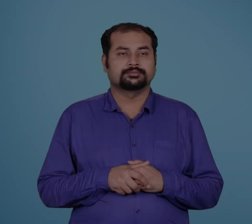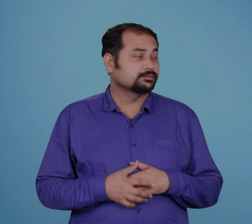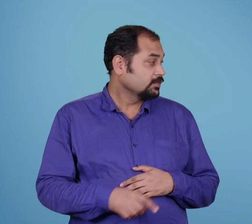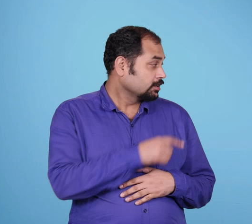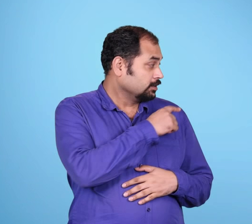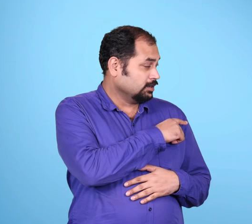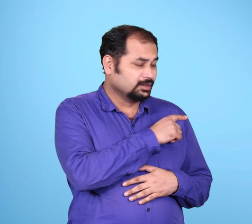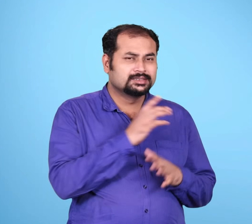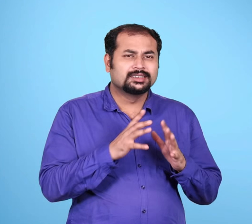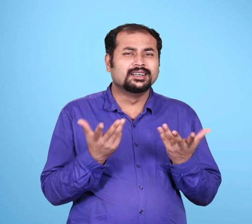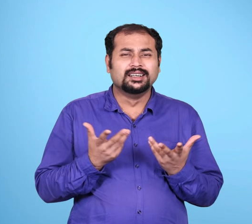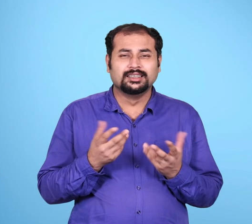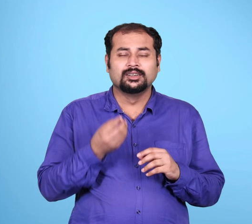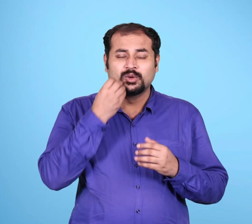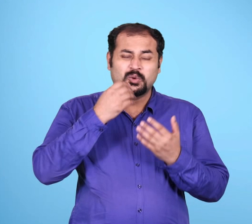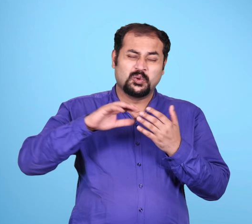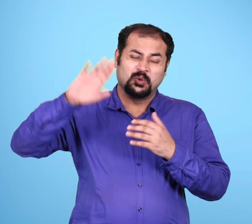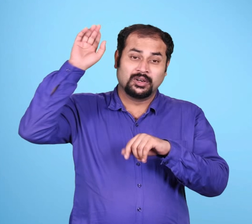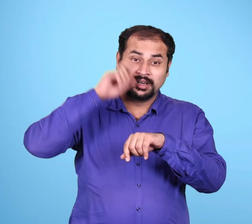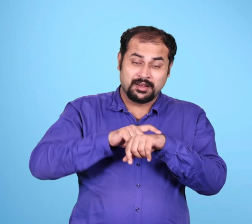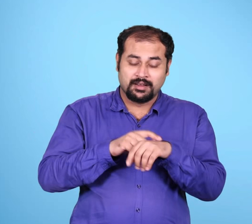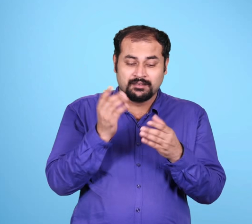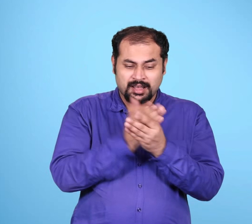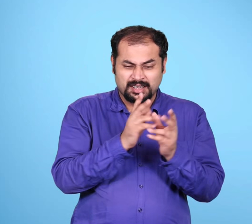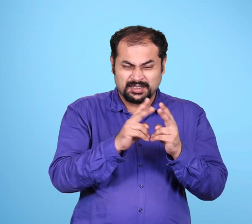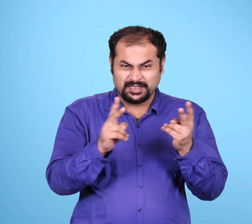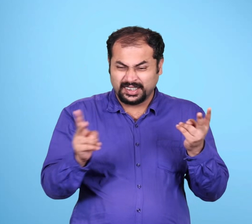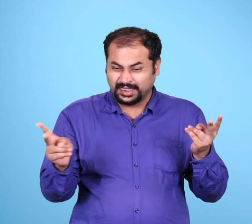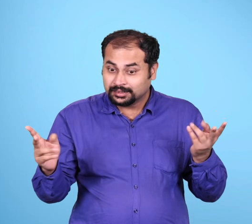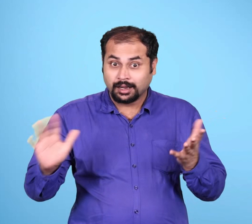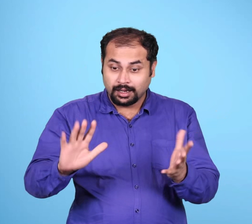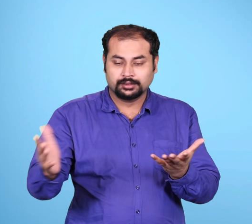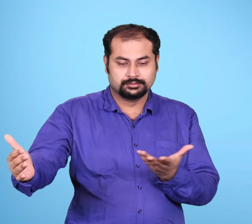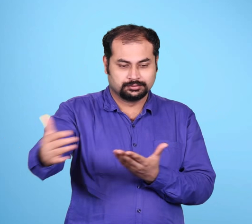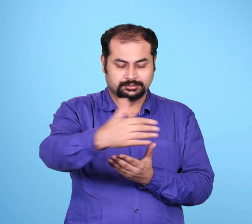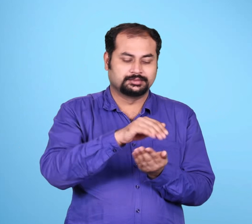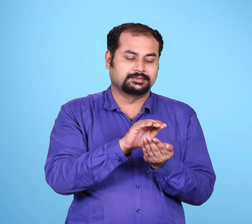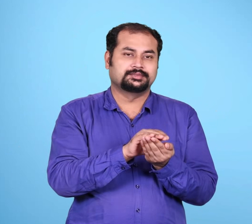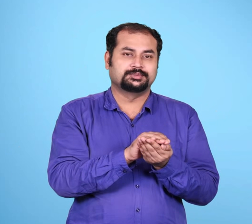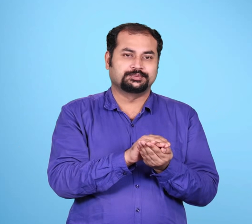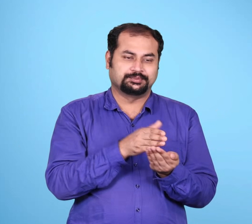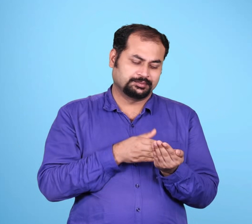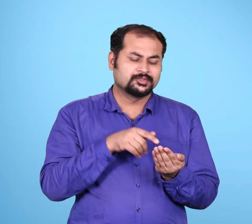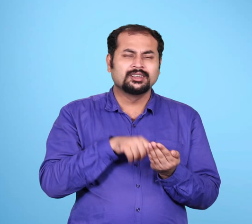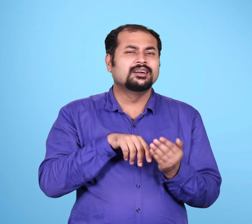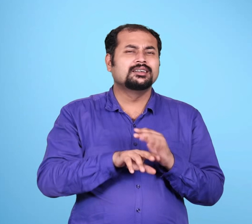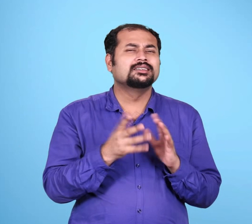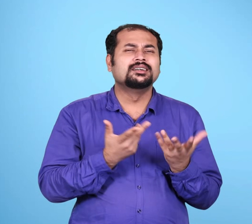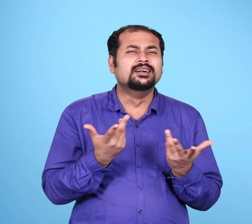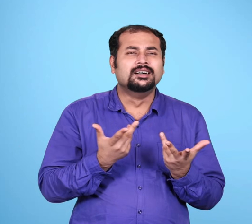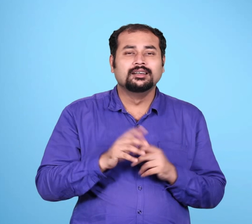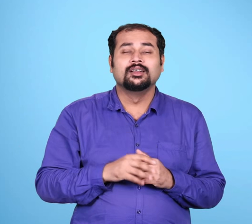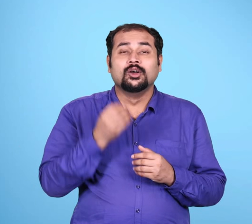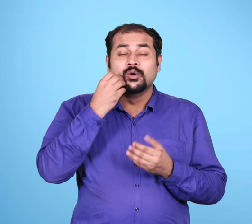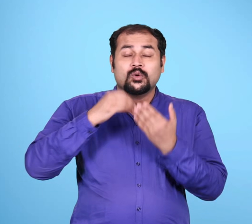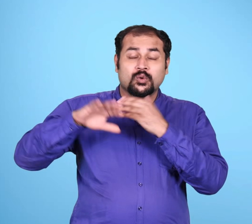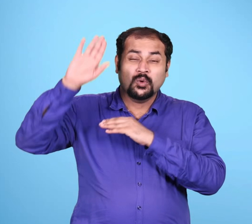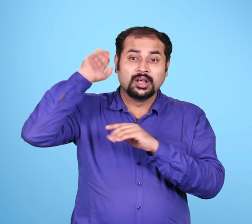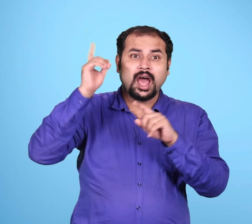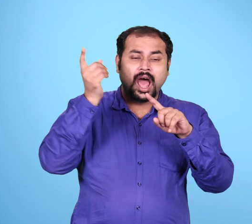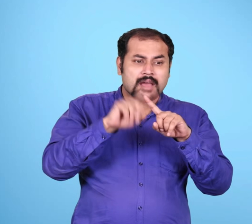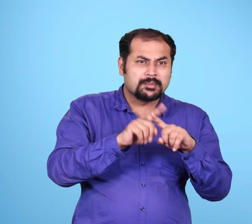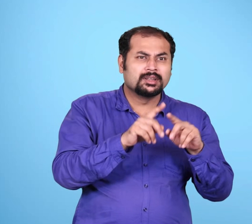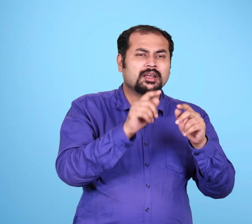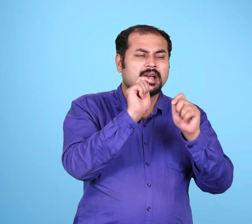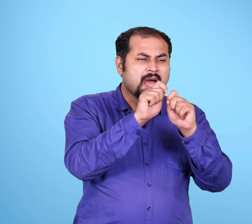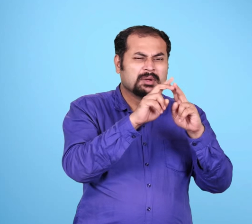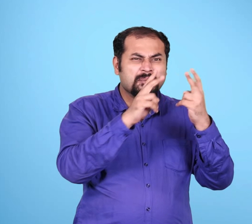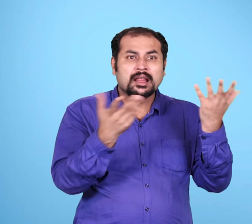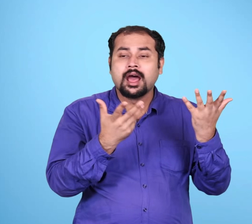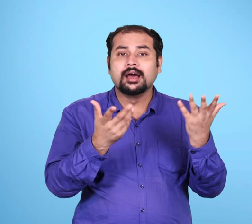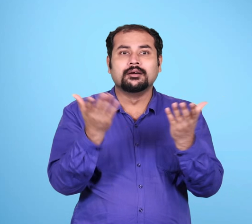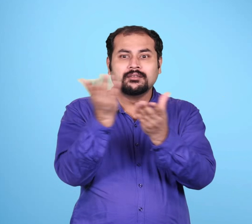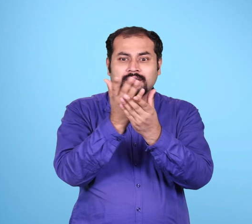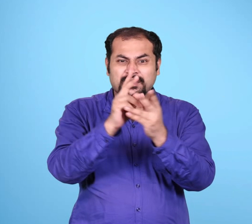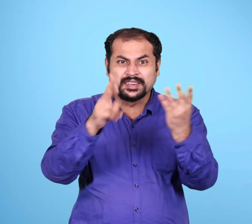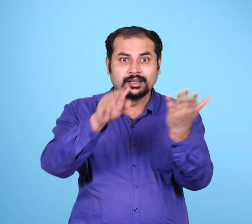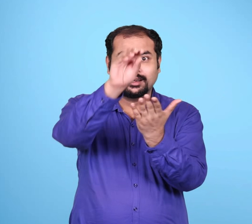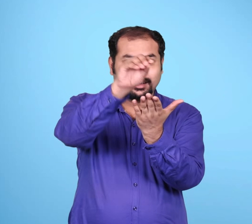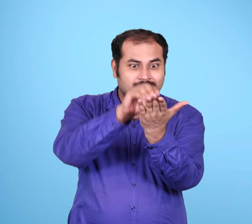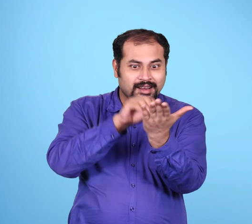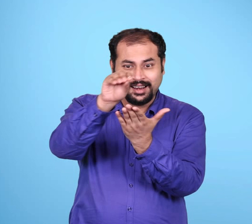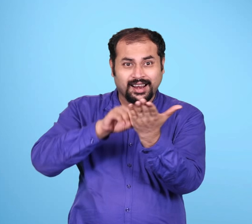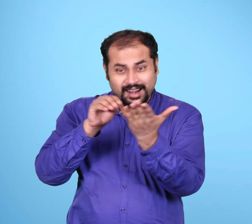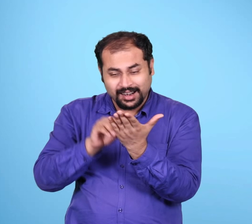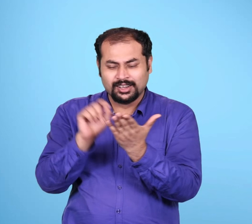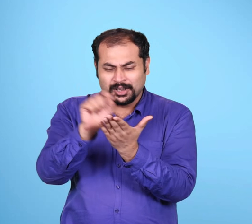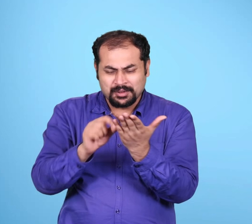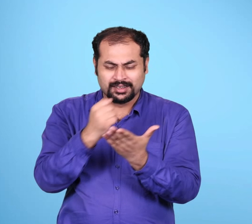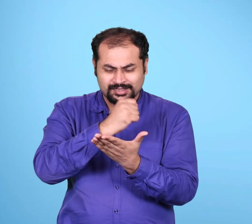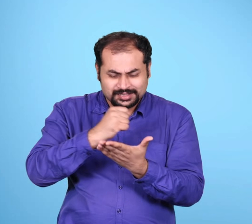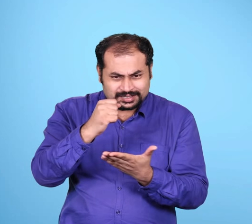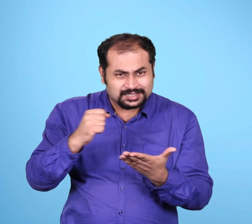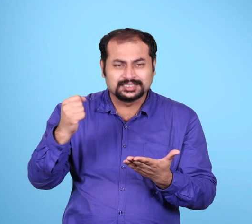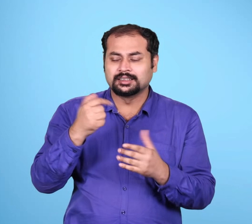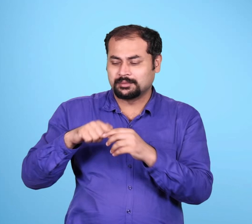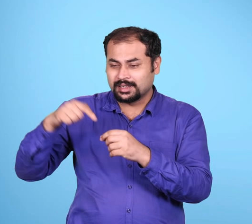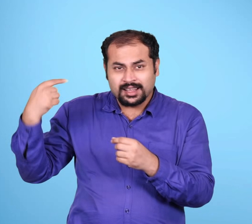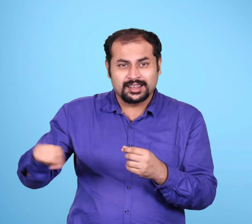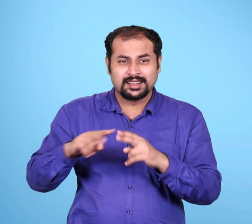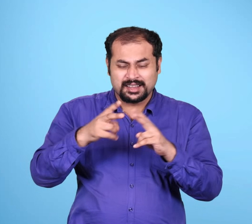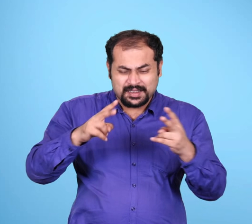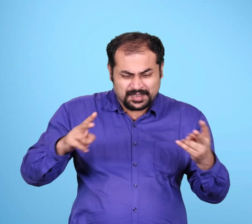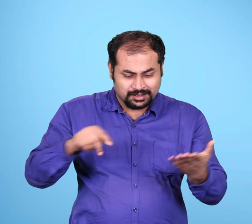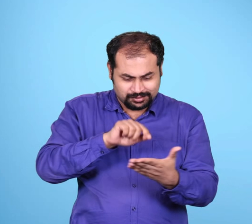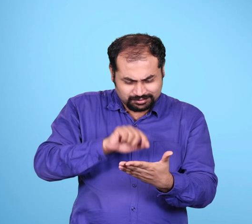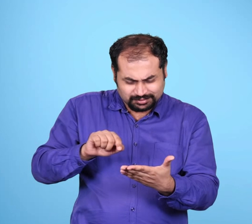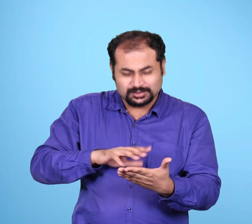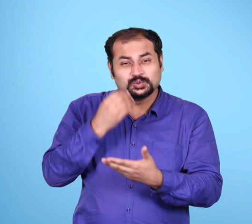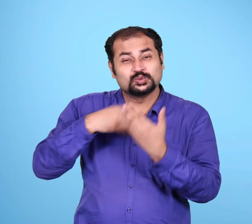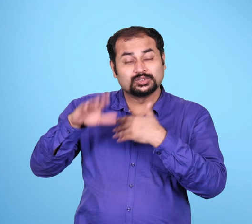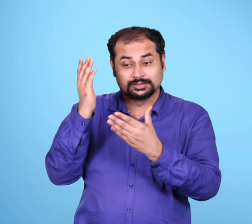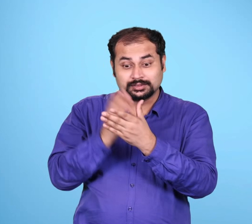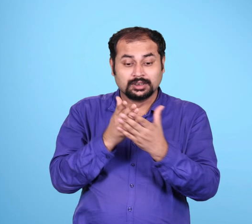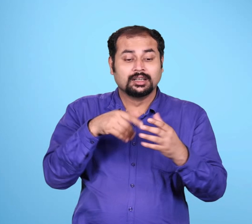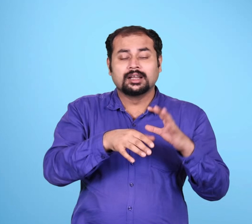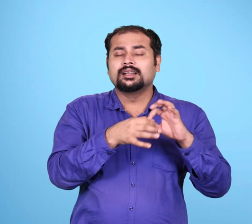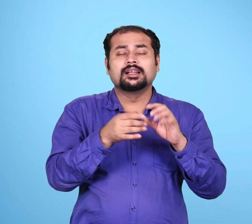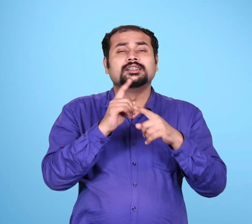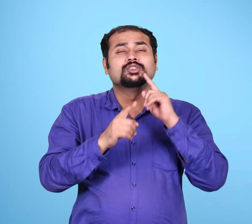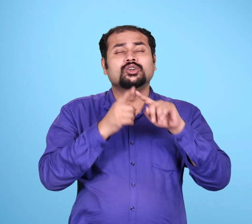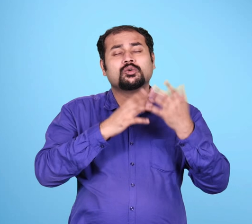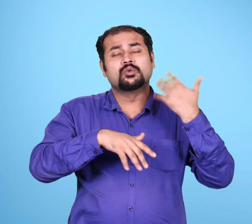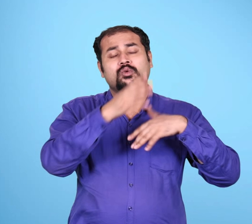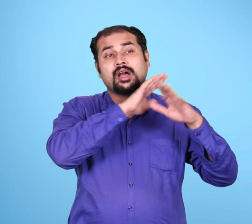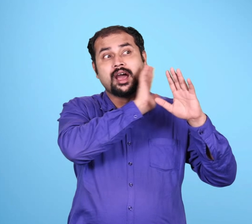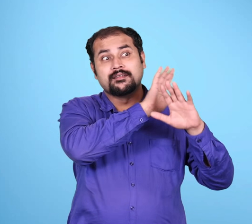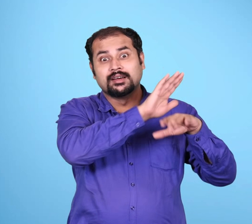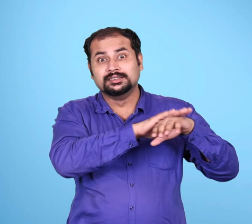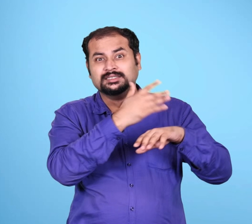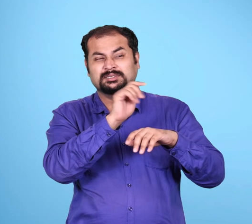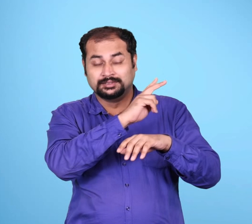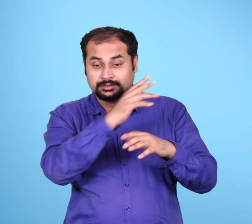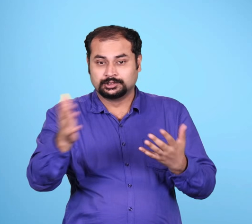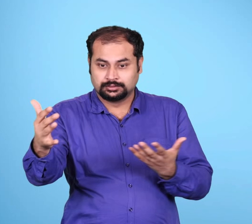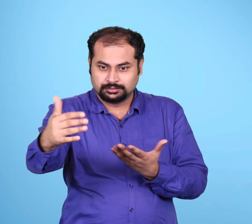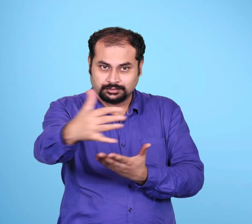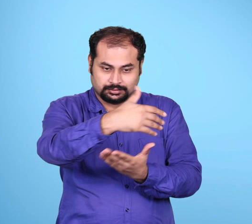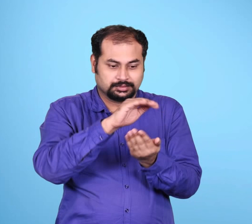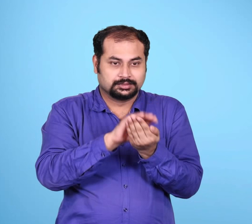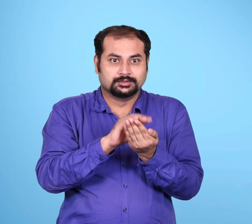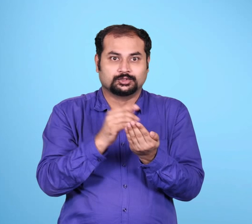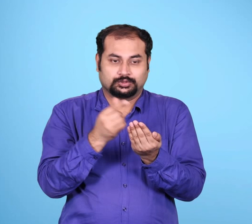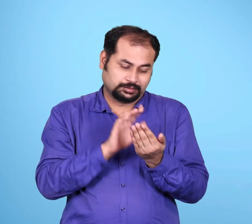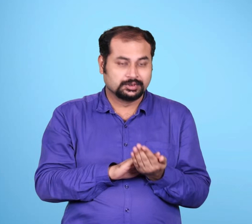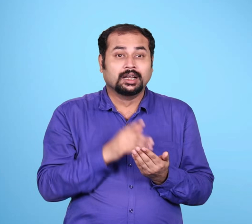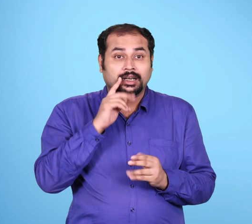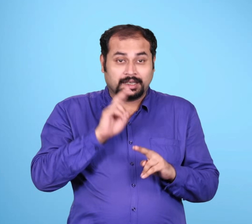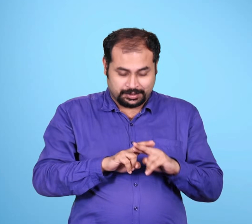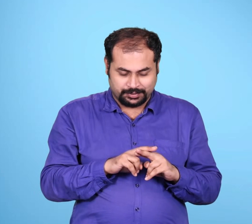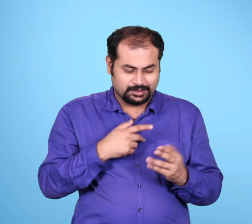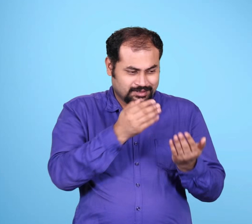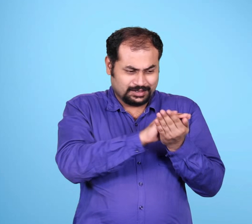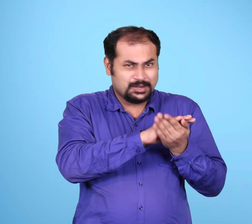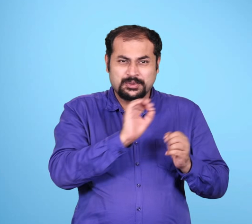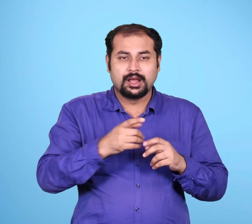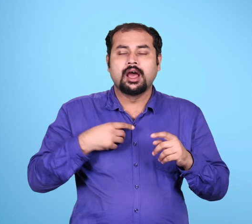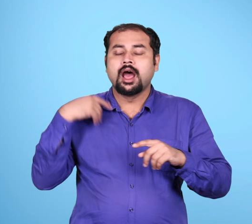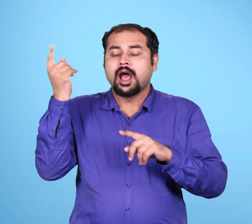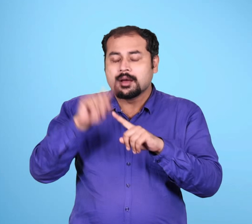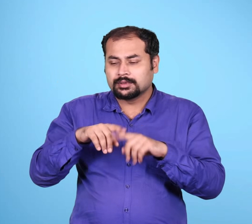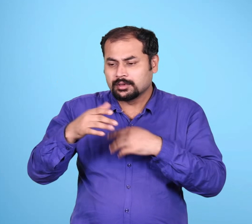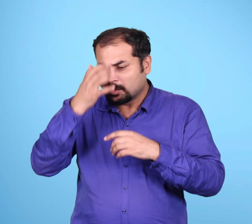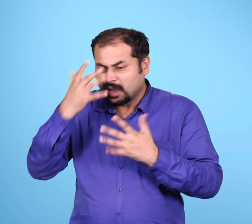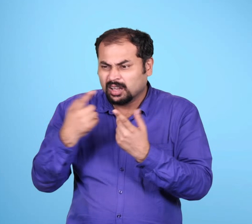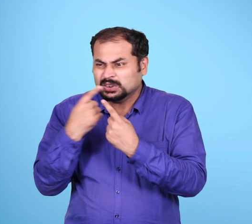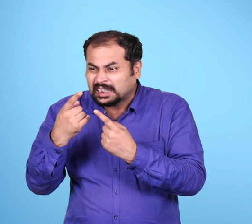This sign refers to archive. An archive is a collection of sources such as records, documents, manuscripts or other materials of historical interest. These sources are used for